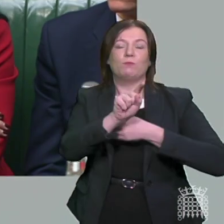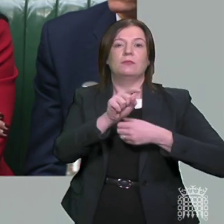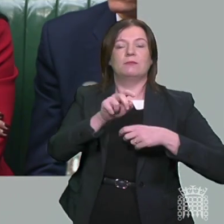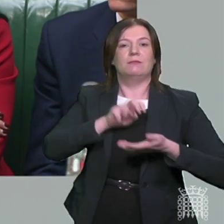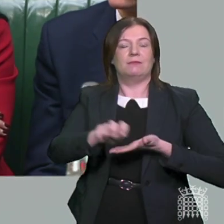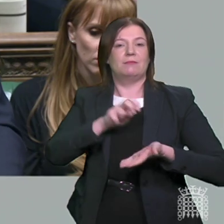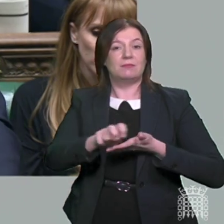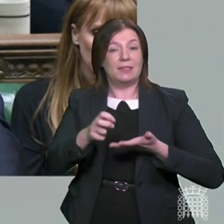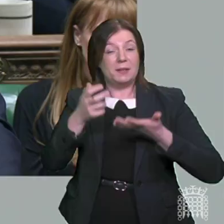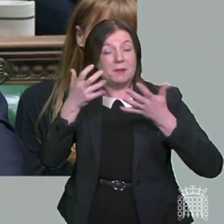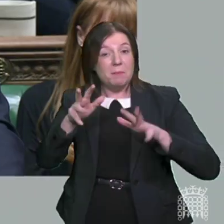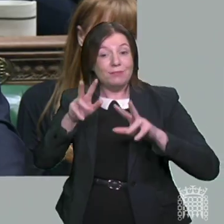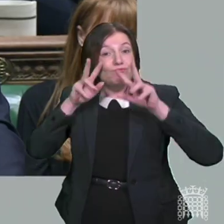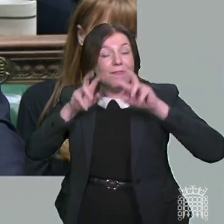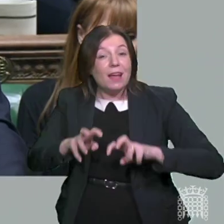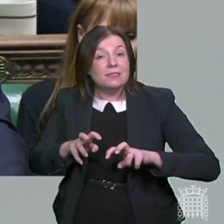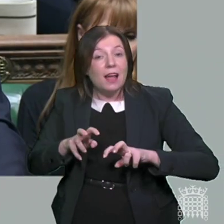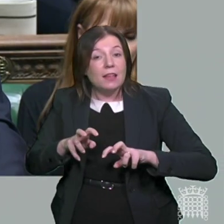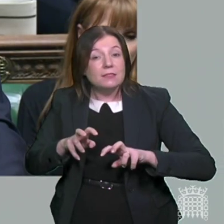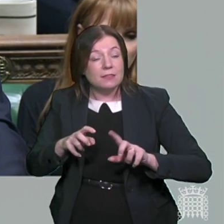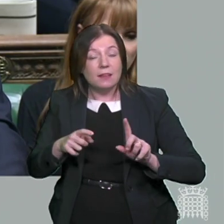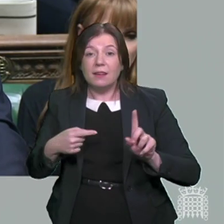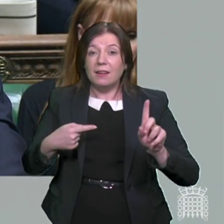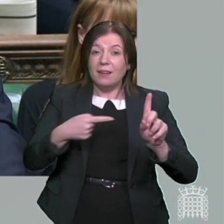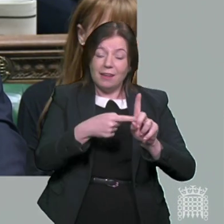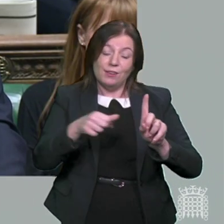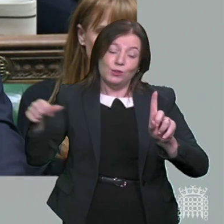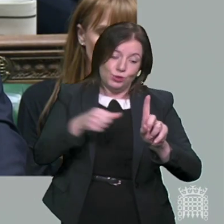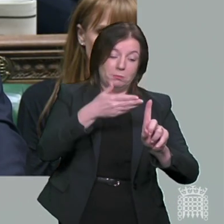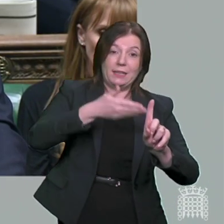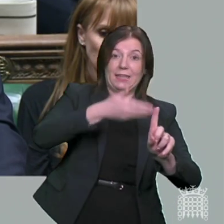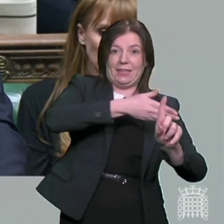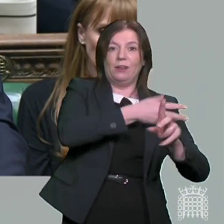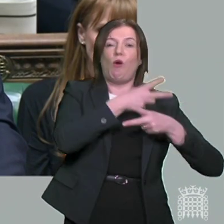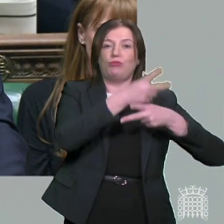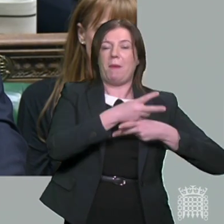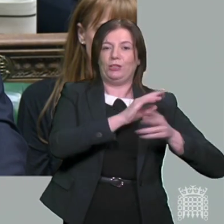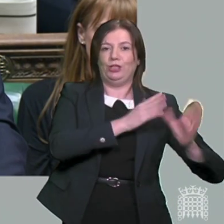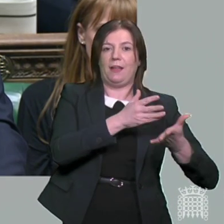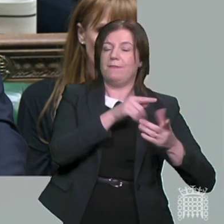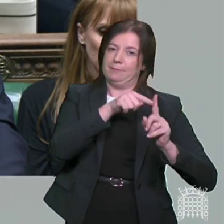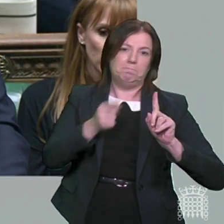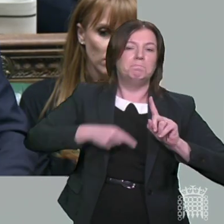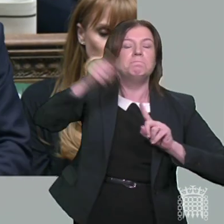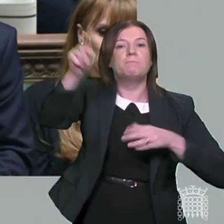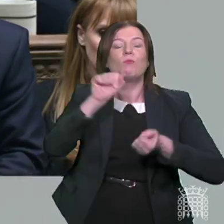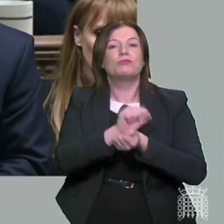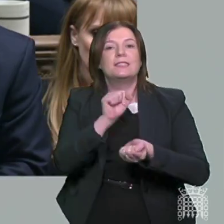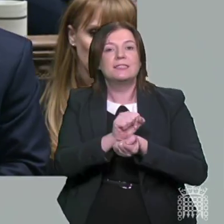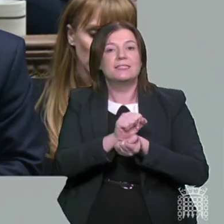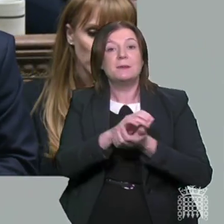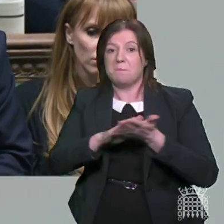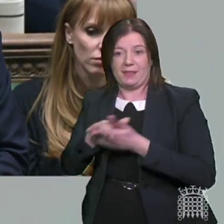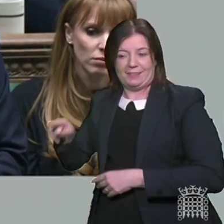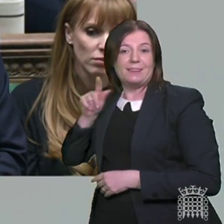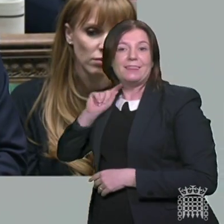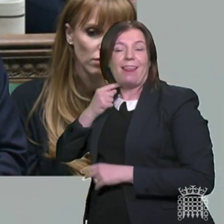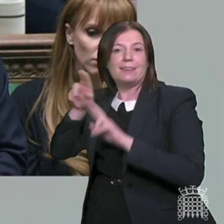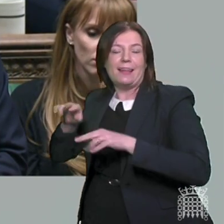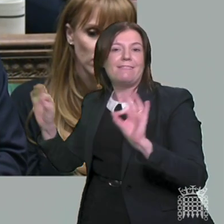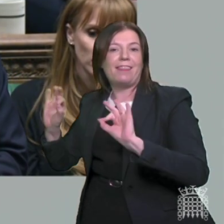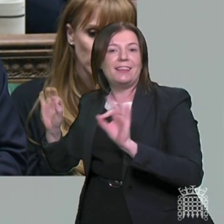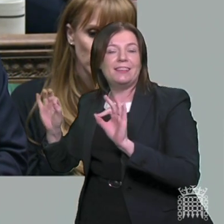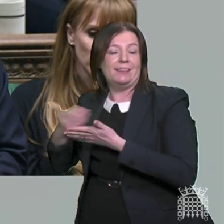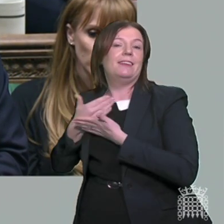The inspectorate report into her case says that opportunities were missed by the probation service that could have prevented this attack and saved her life.